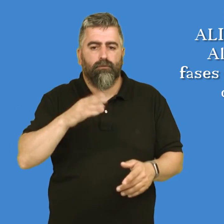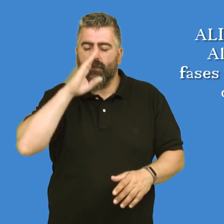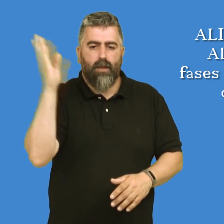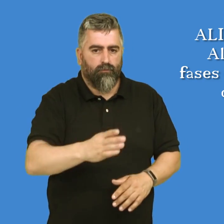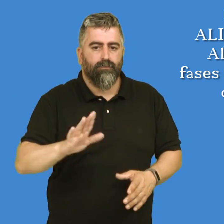afectar